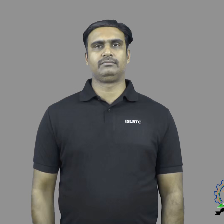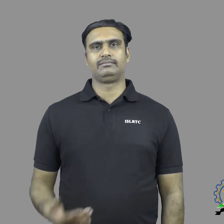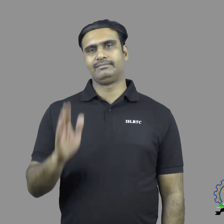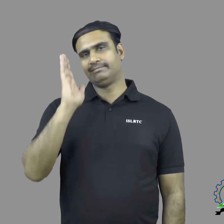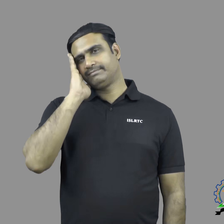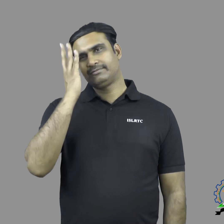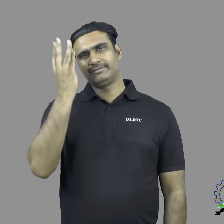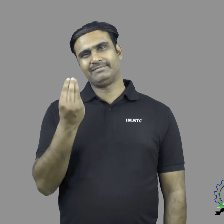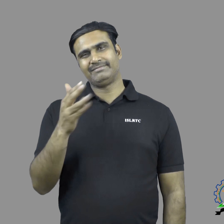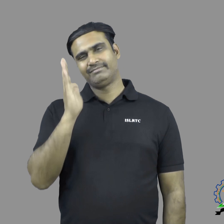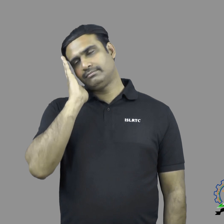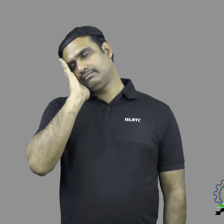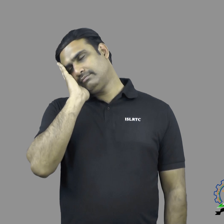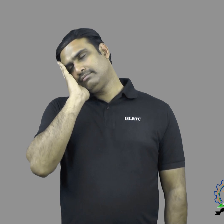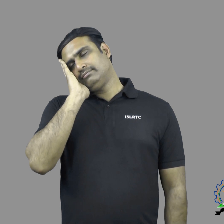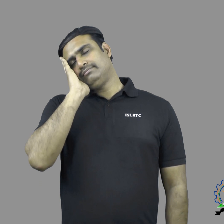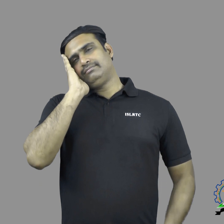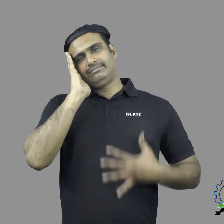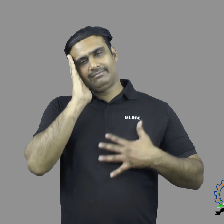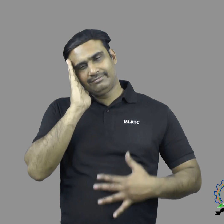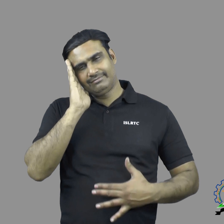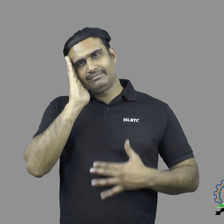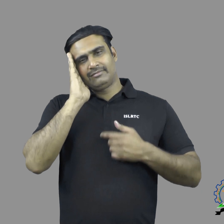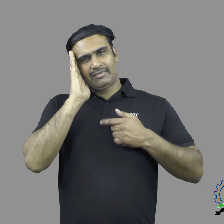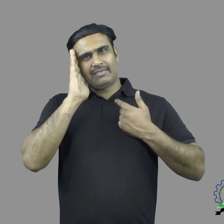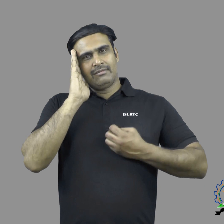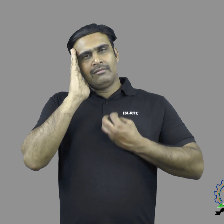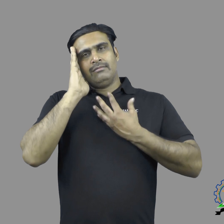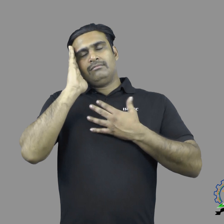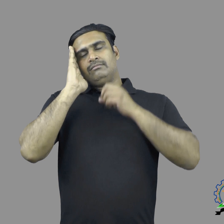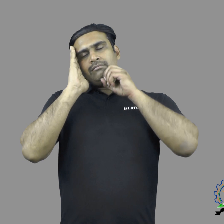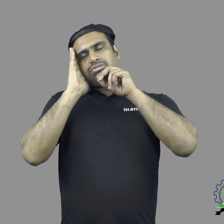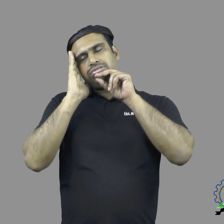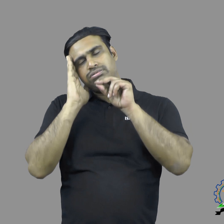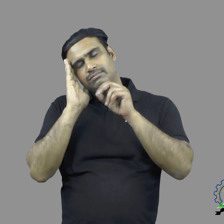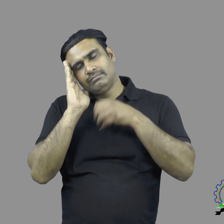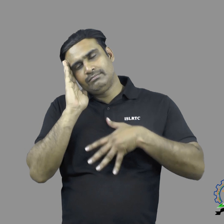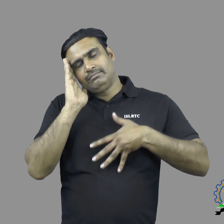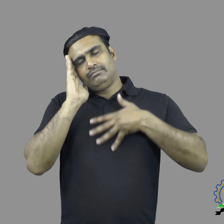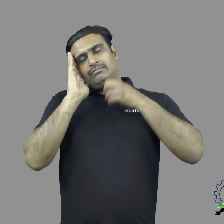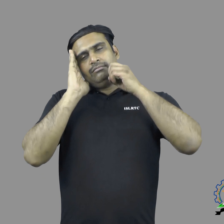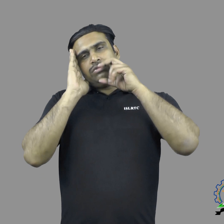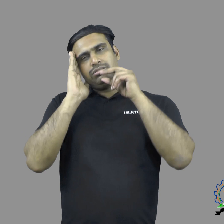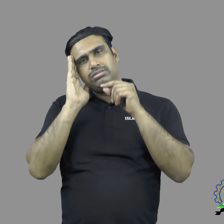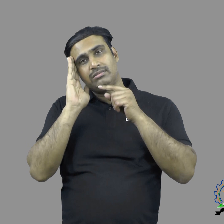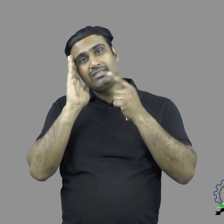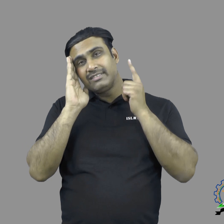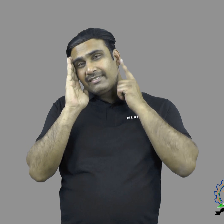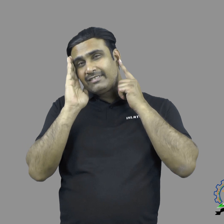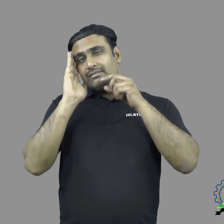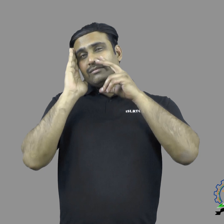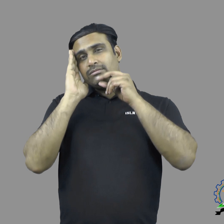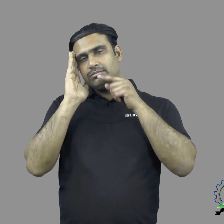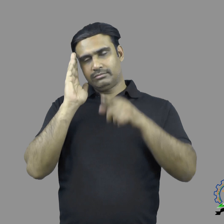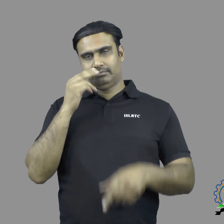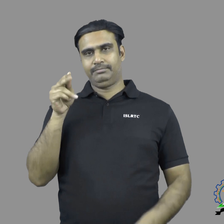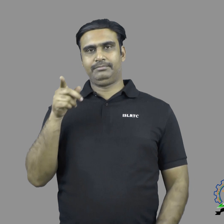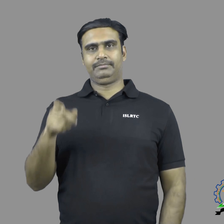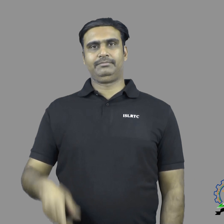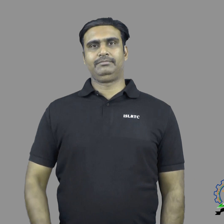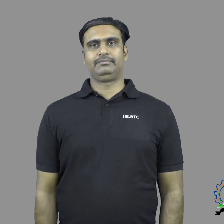Snore